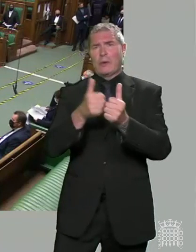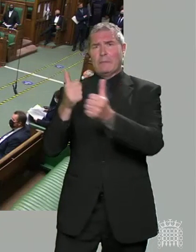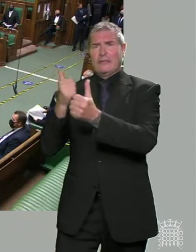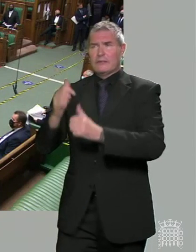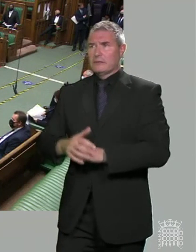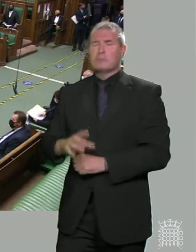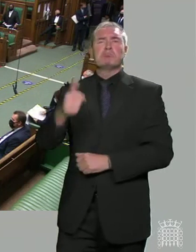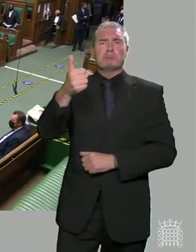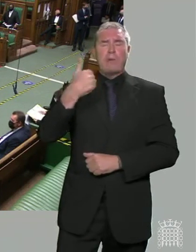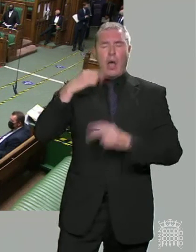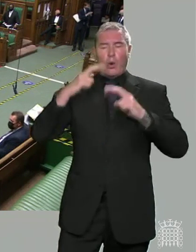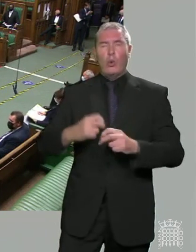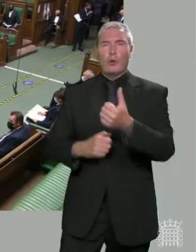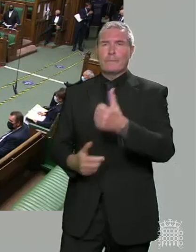I am very happy to look at it.